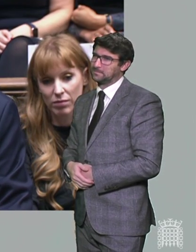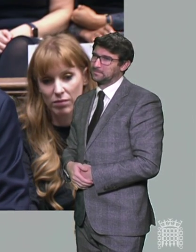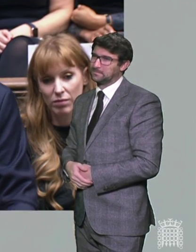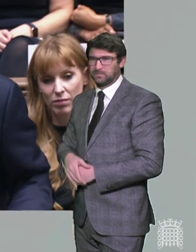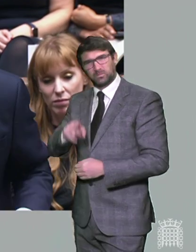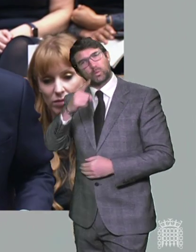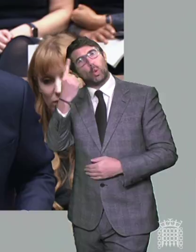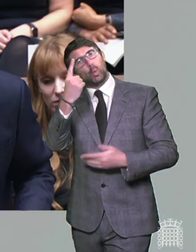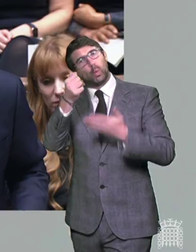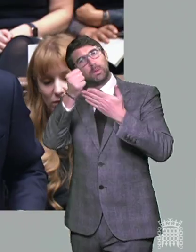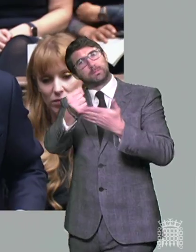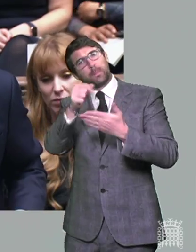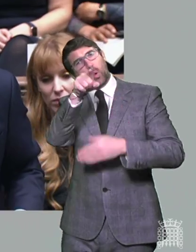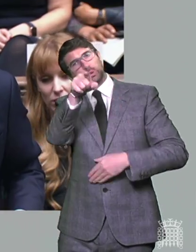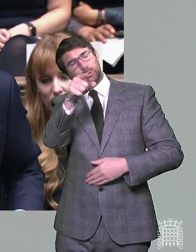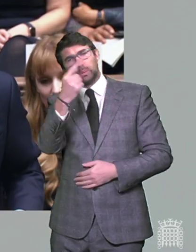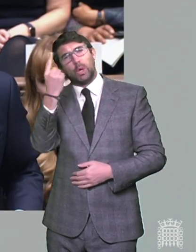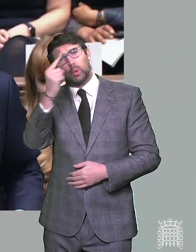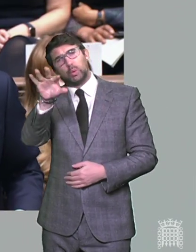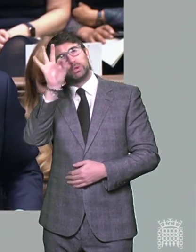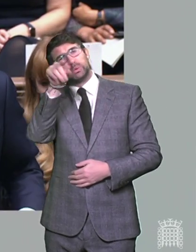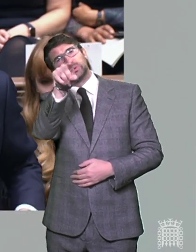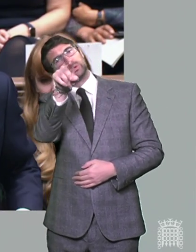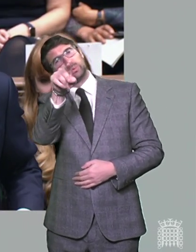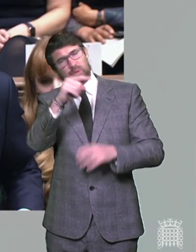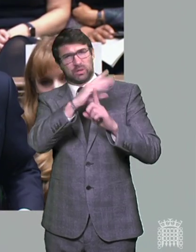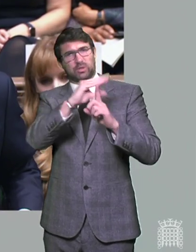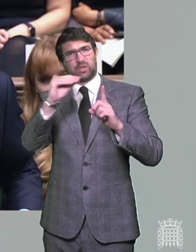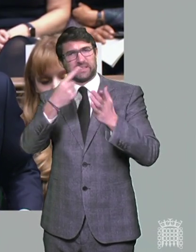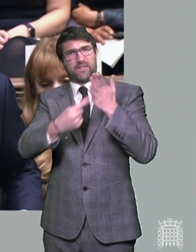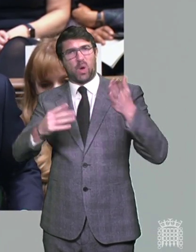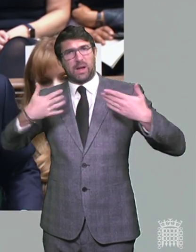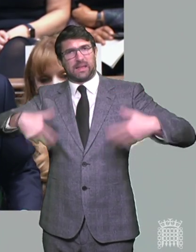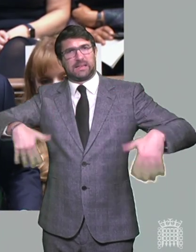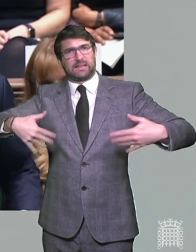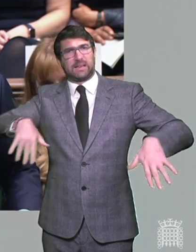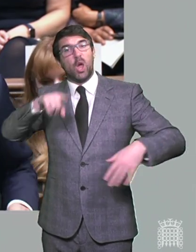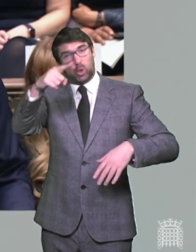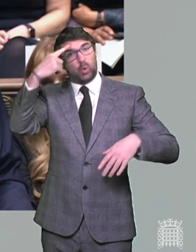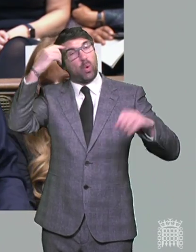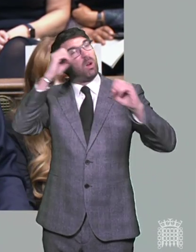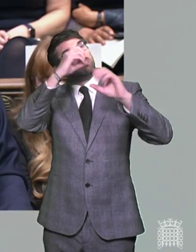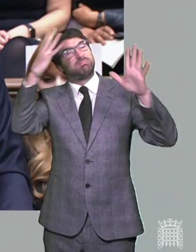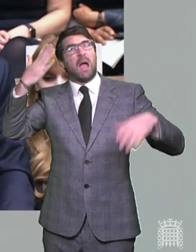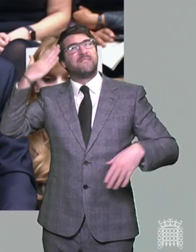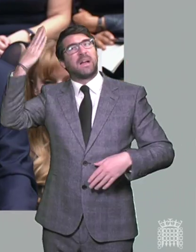It was a mandate built on fantasy economics and it ended in disaster.